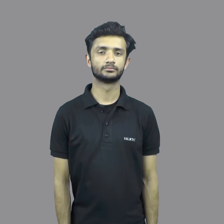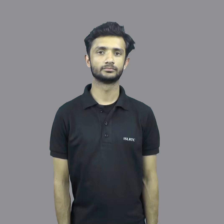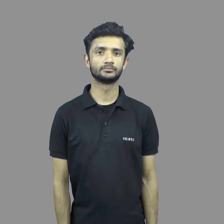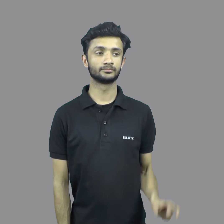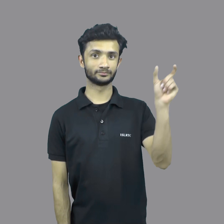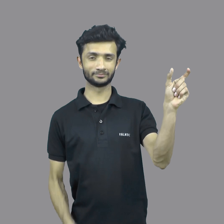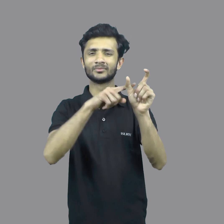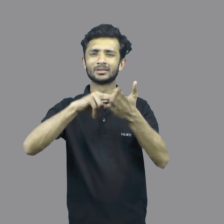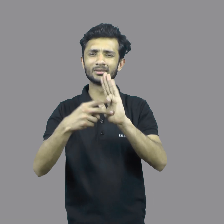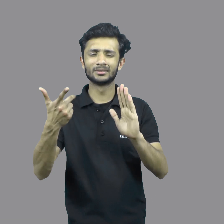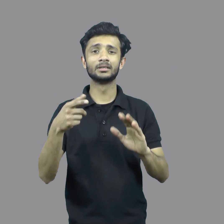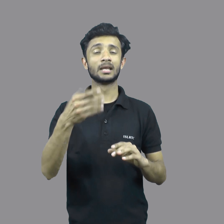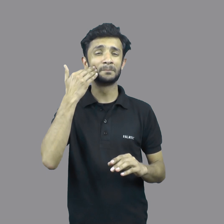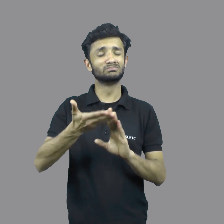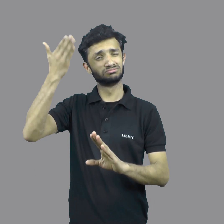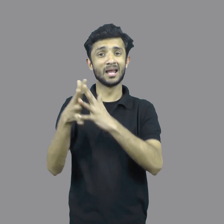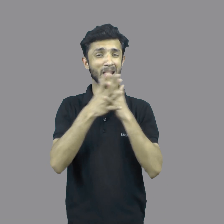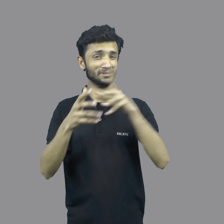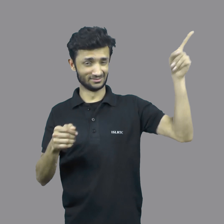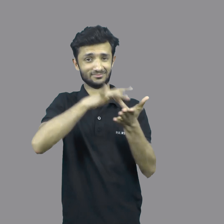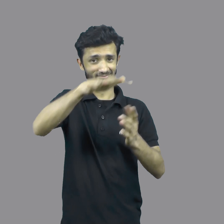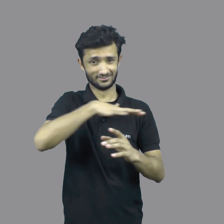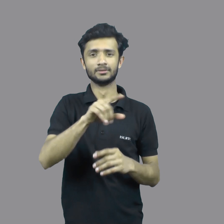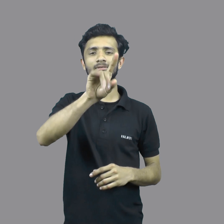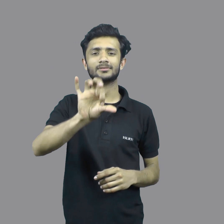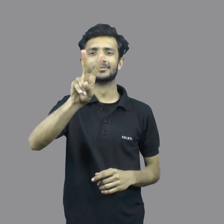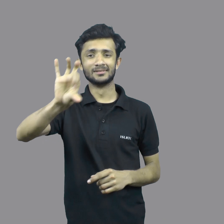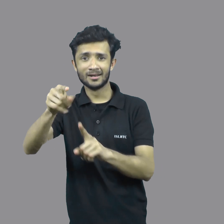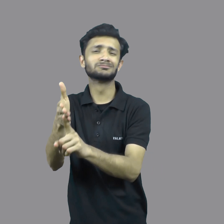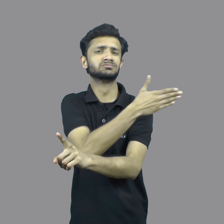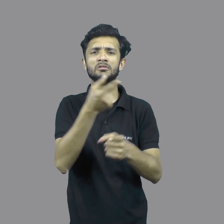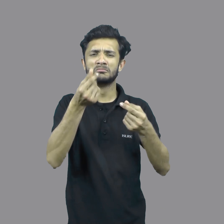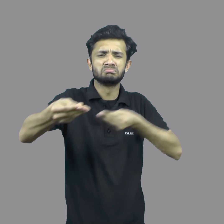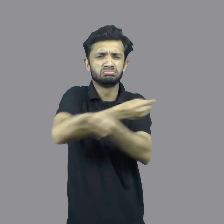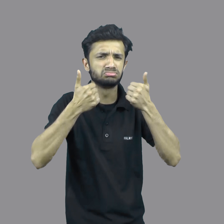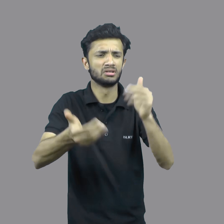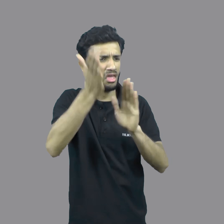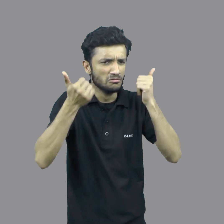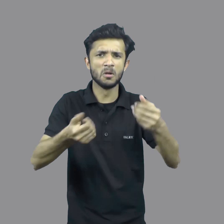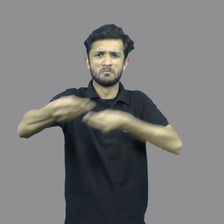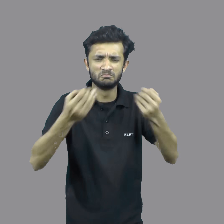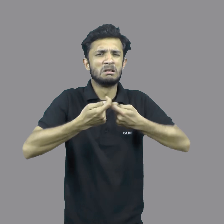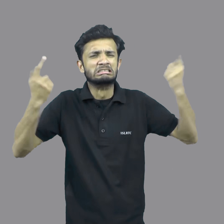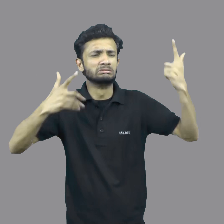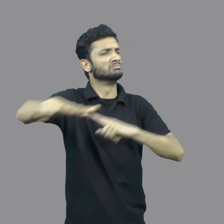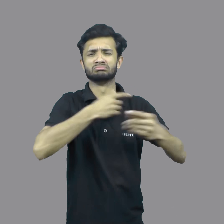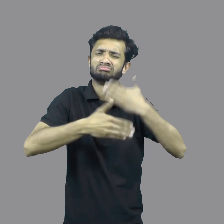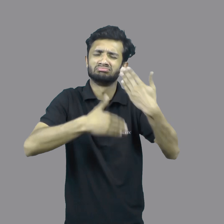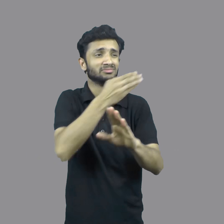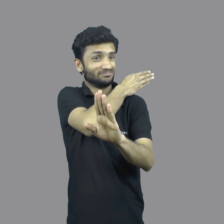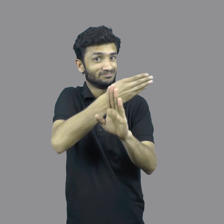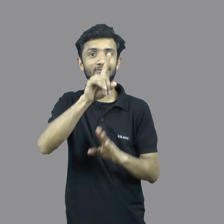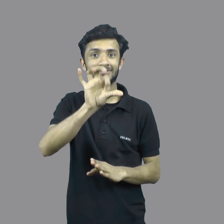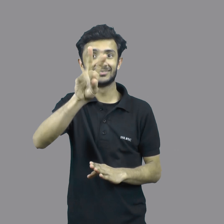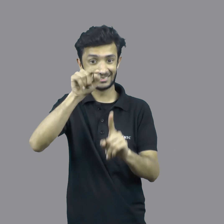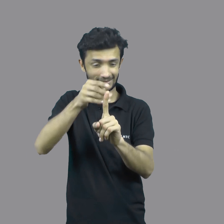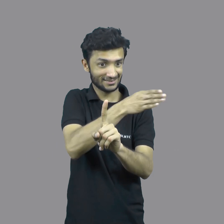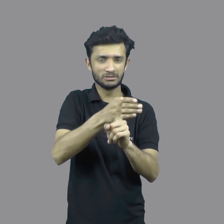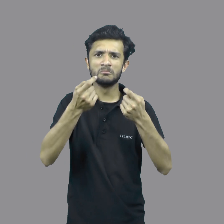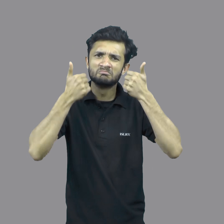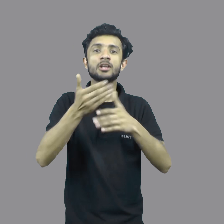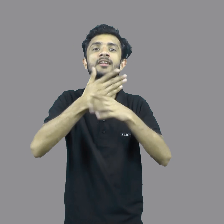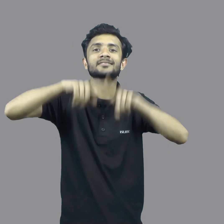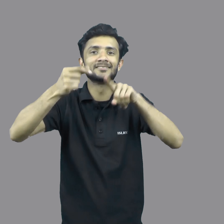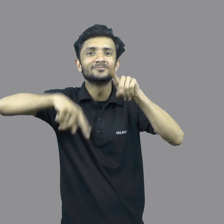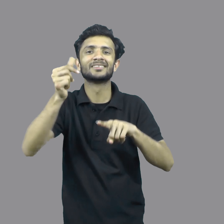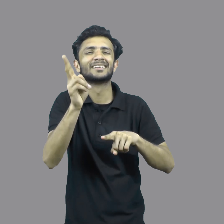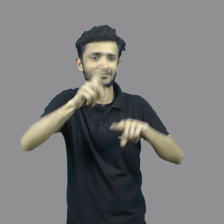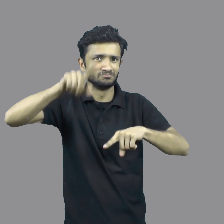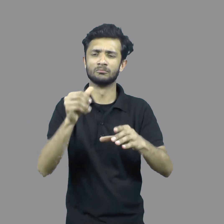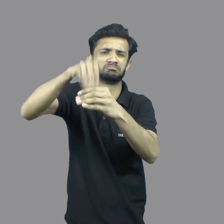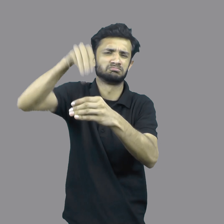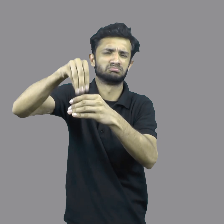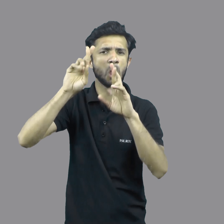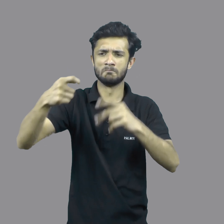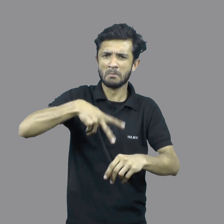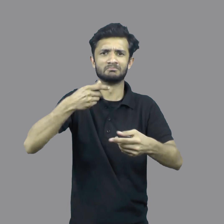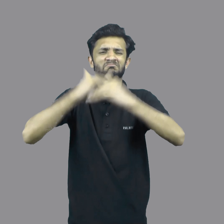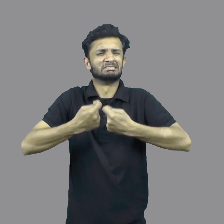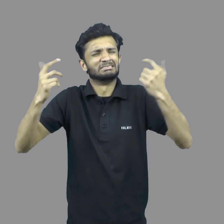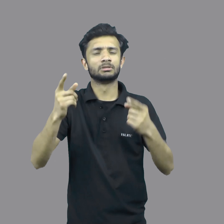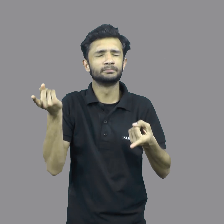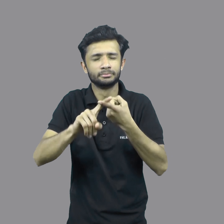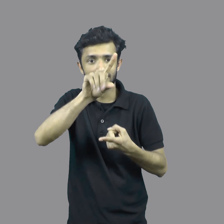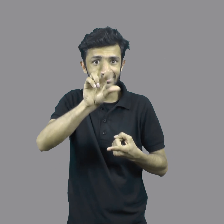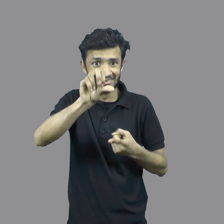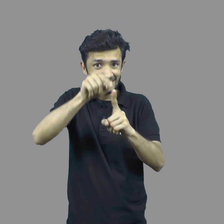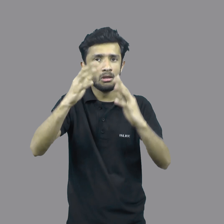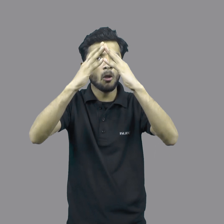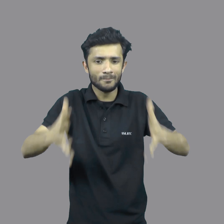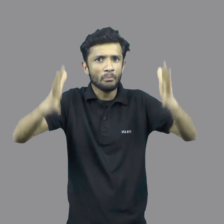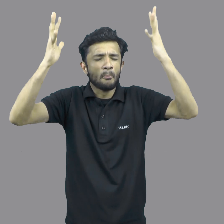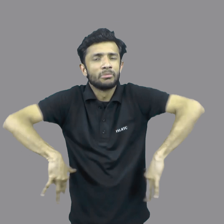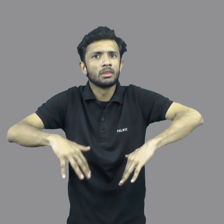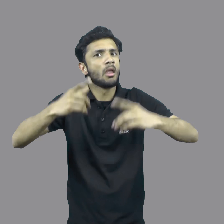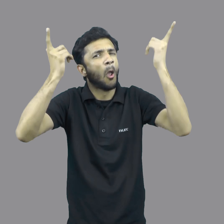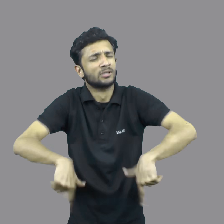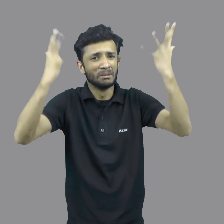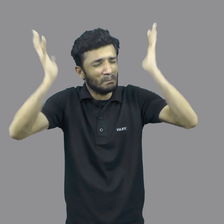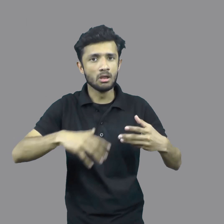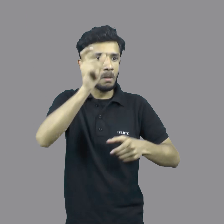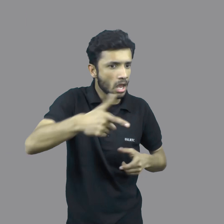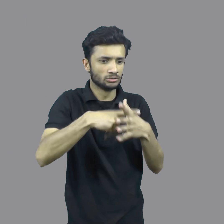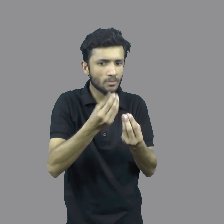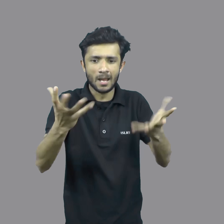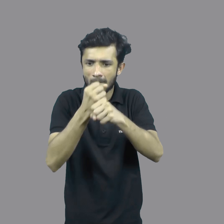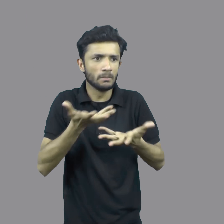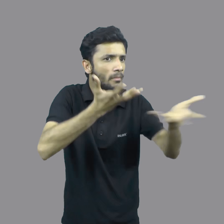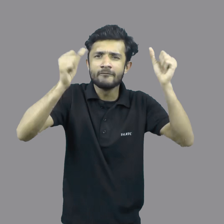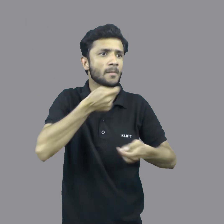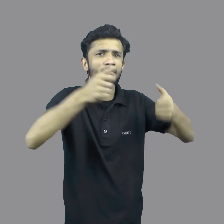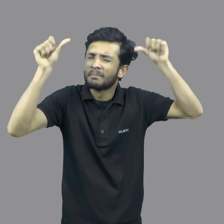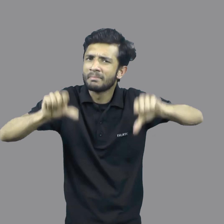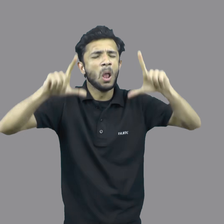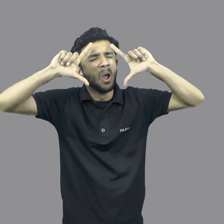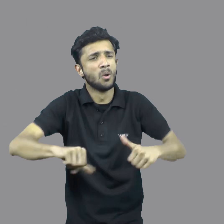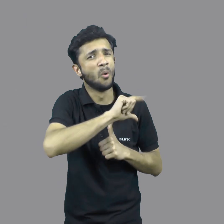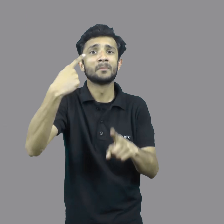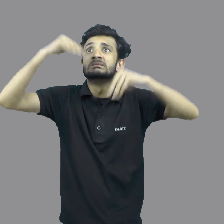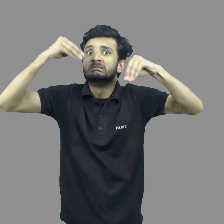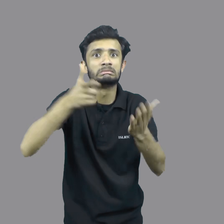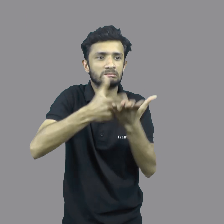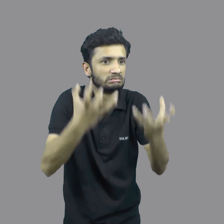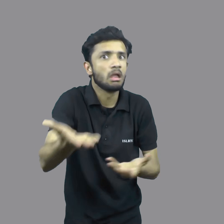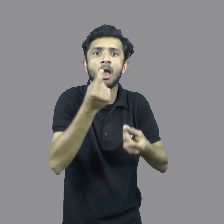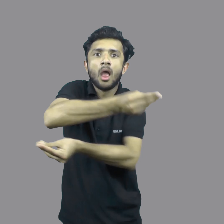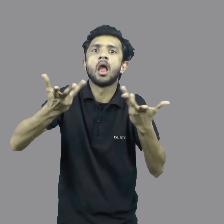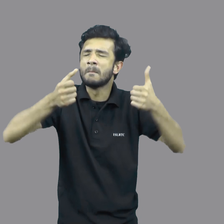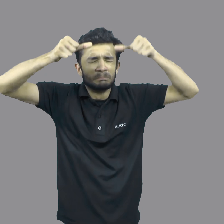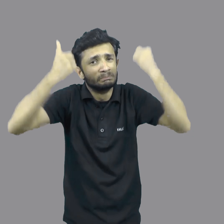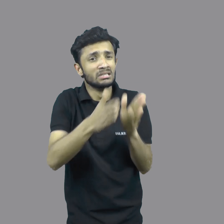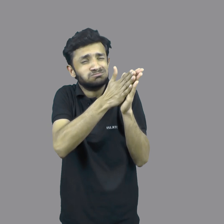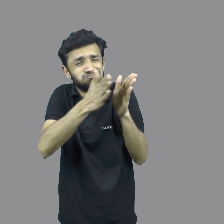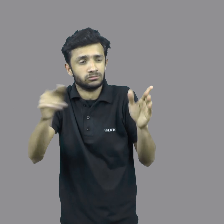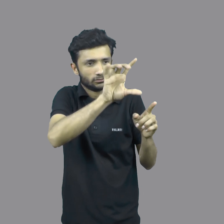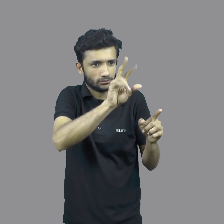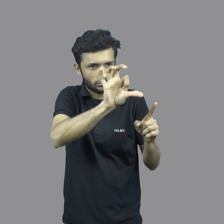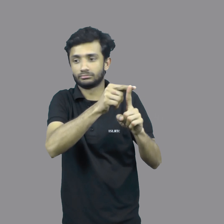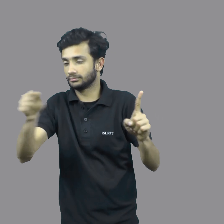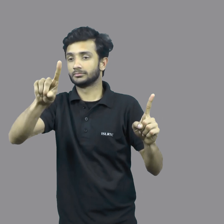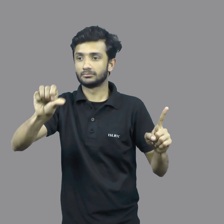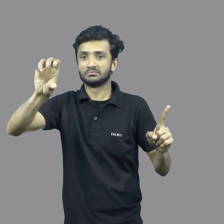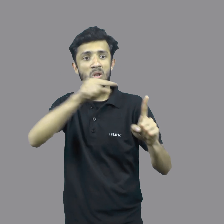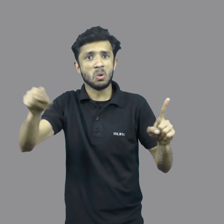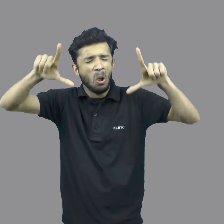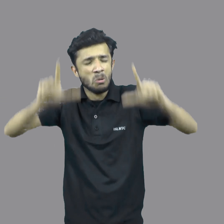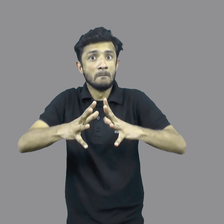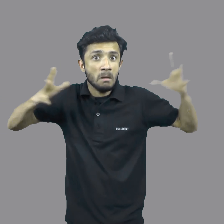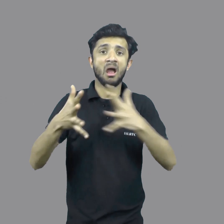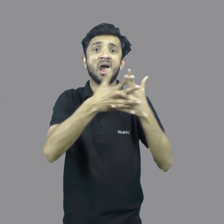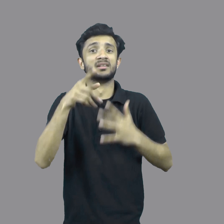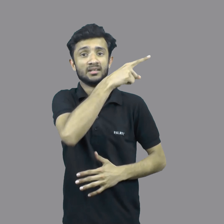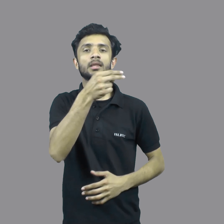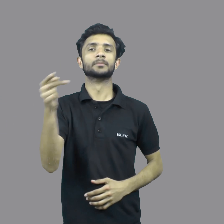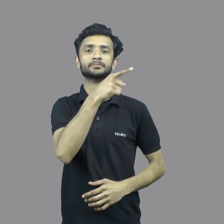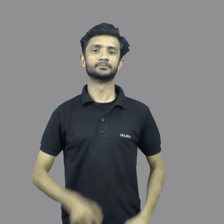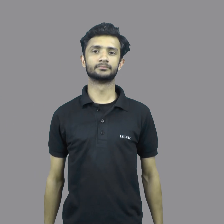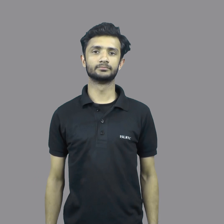The Great Depression